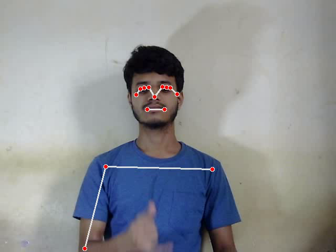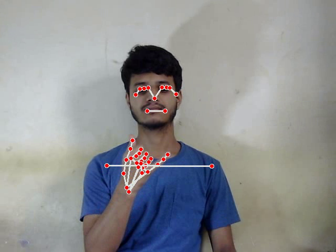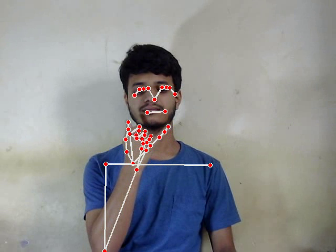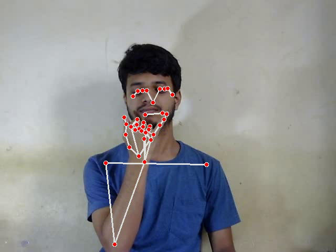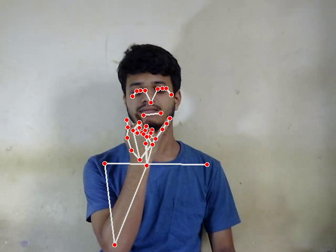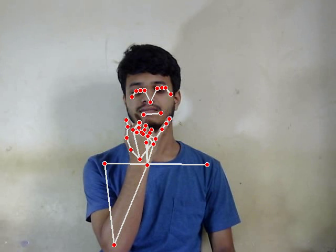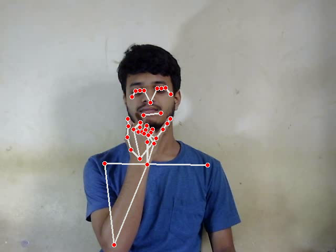wrong